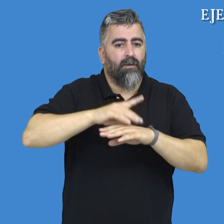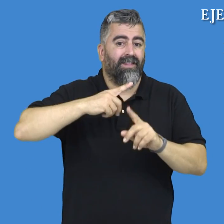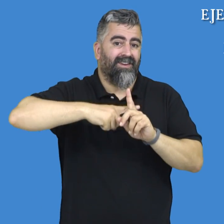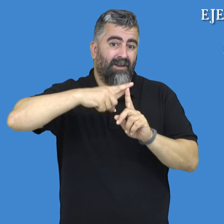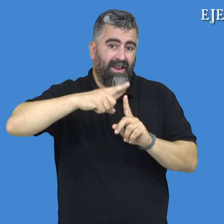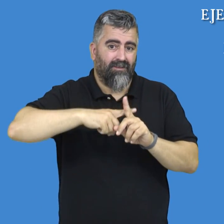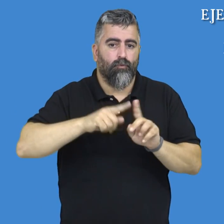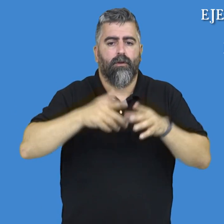nivel